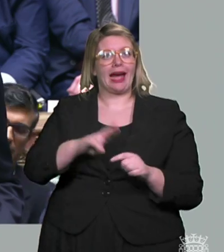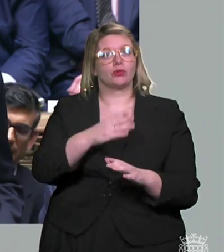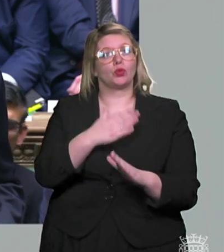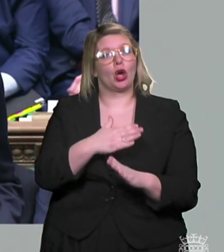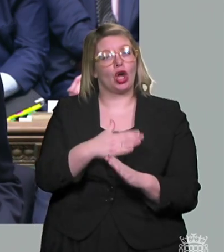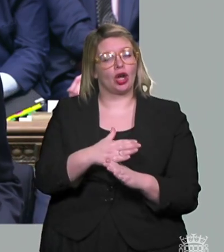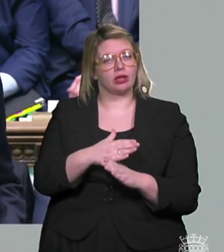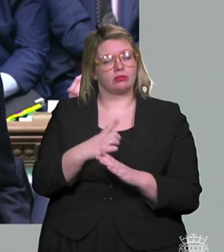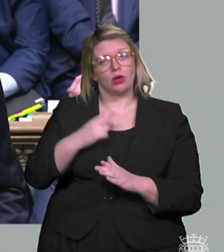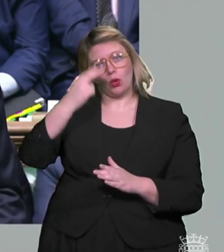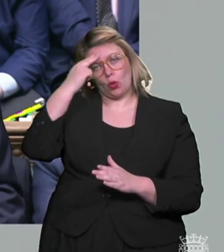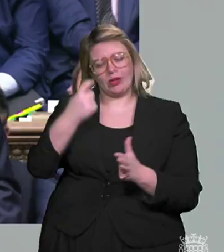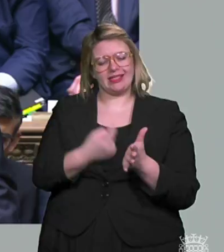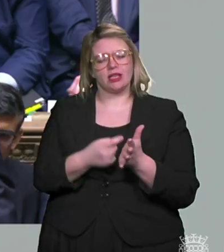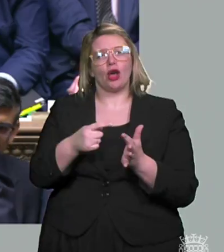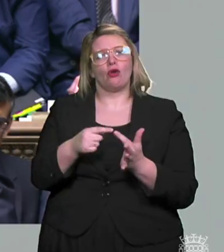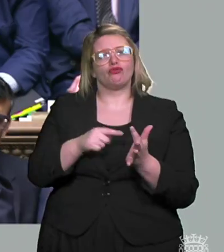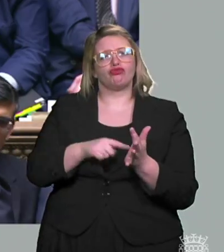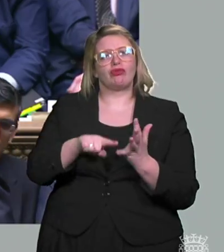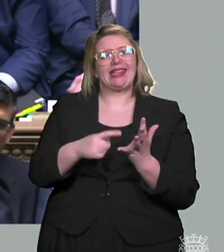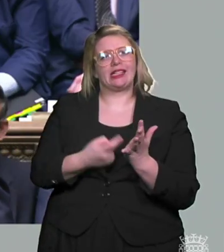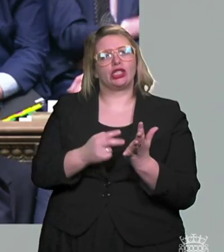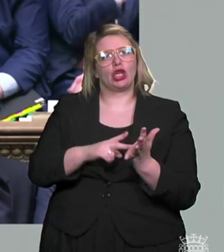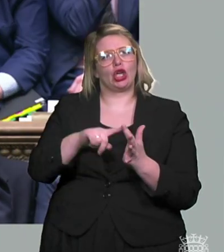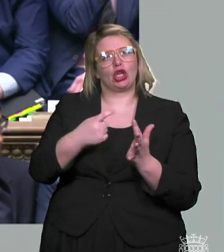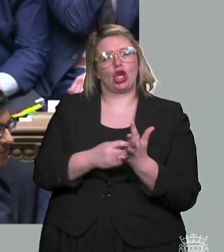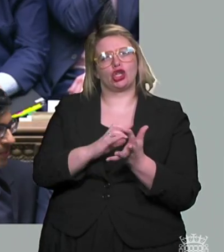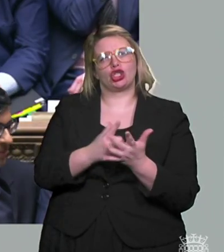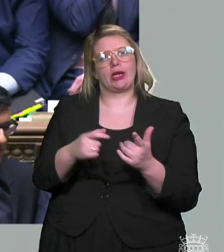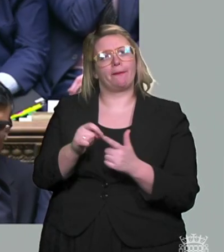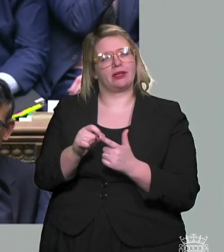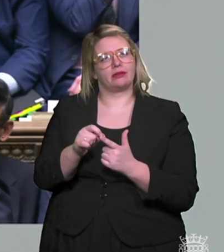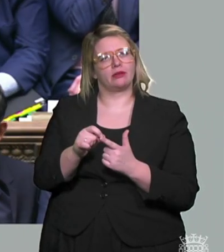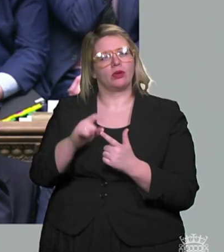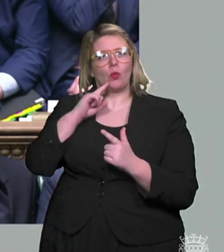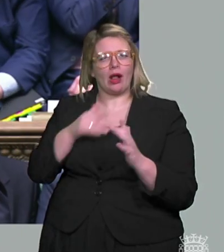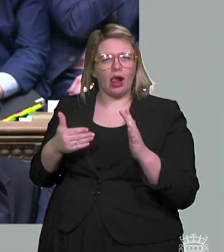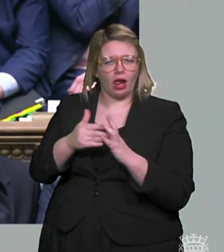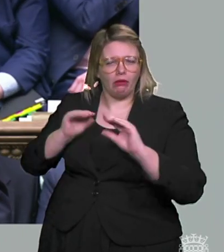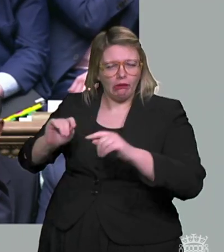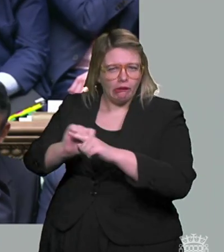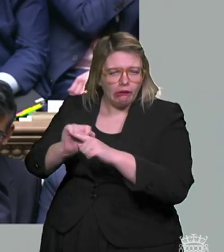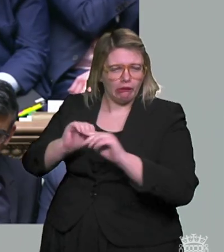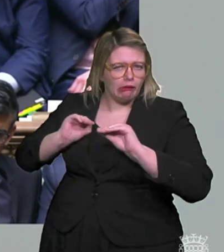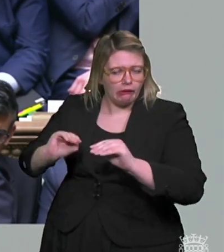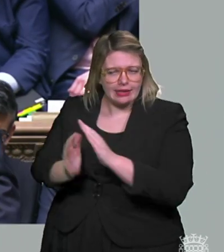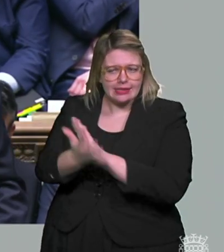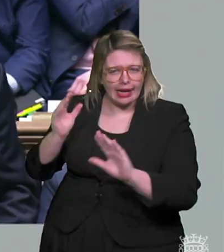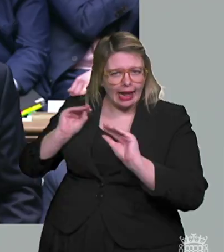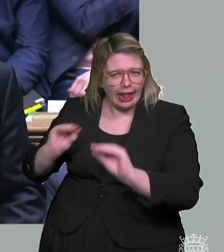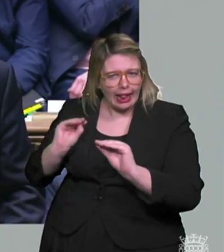They will be called returnerships and operate alongside skills boot camps and sector-based work academies.